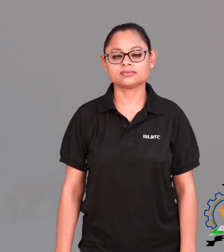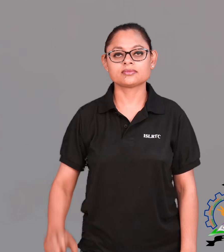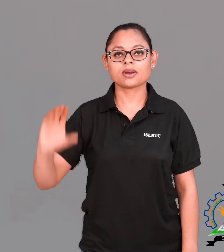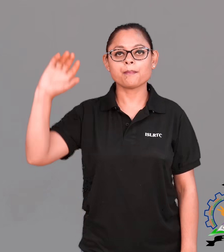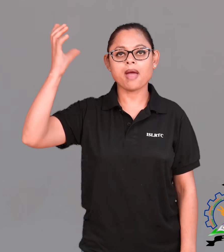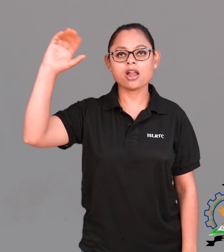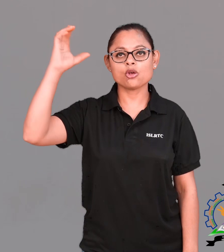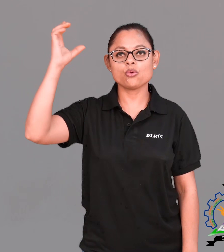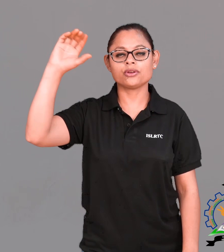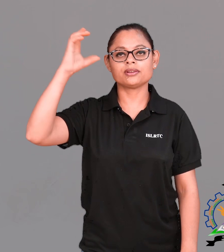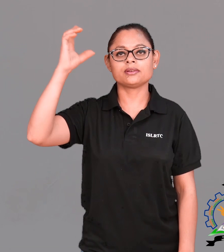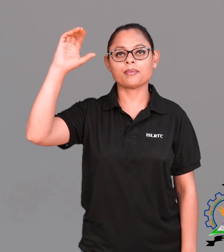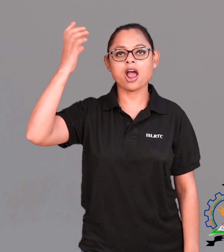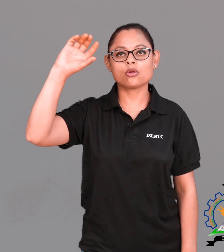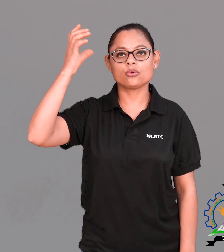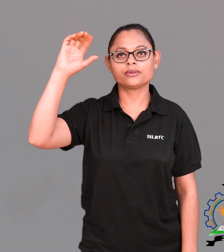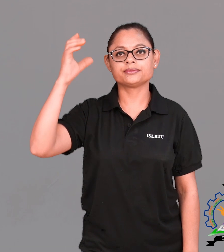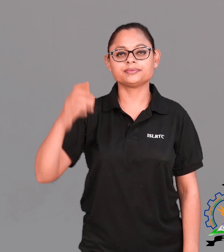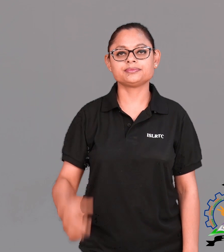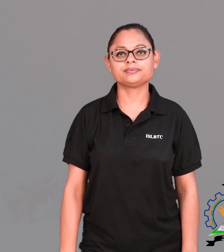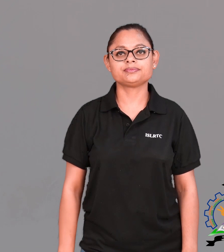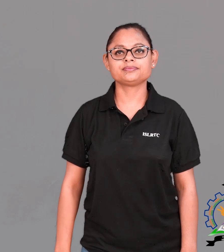Bear